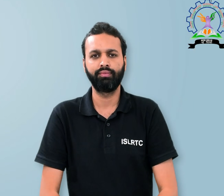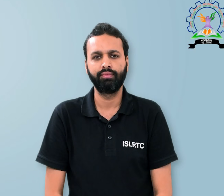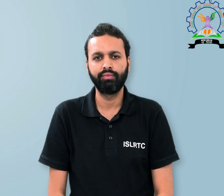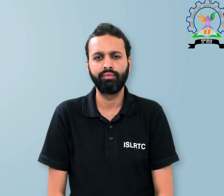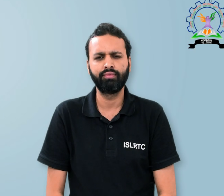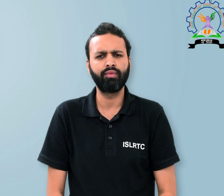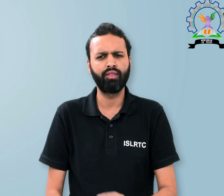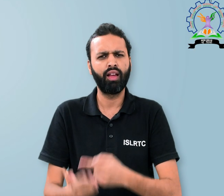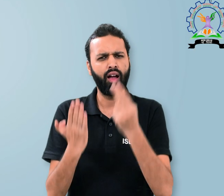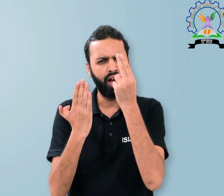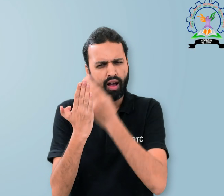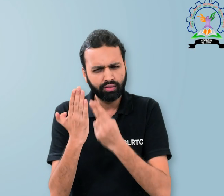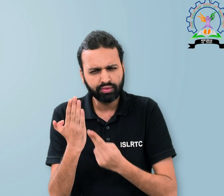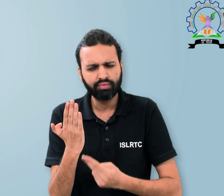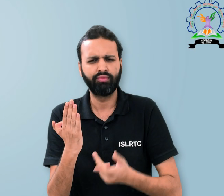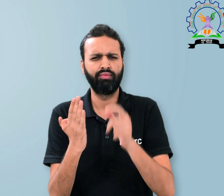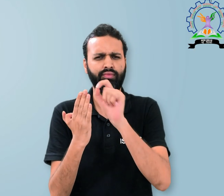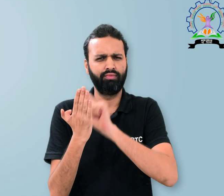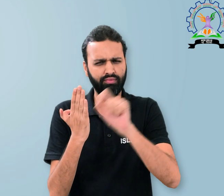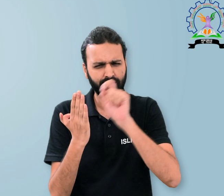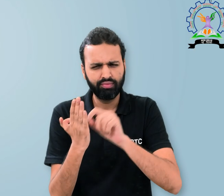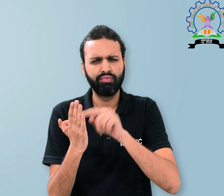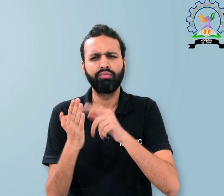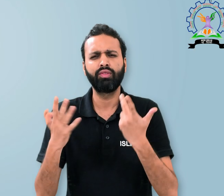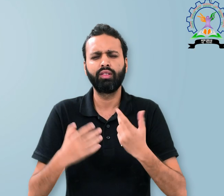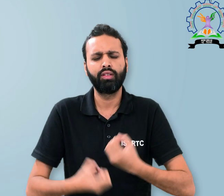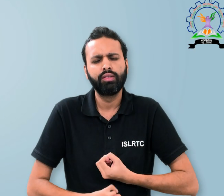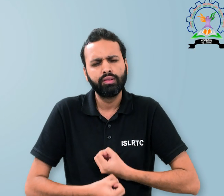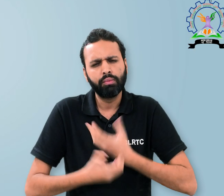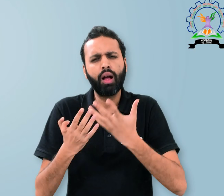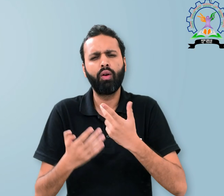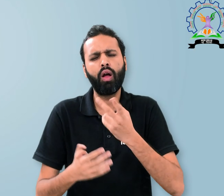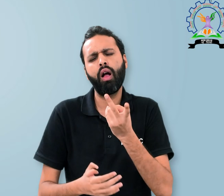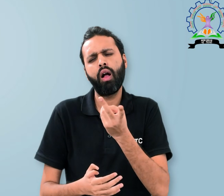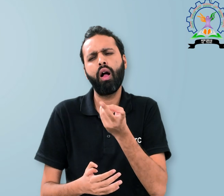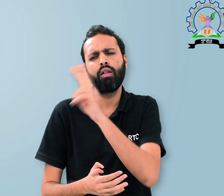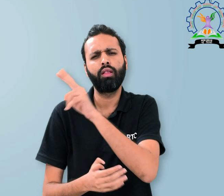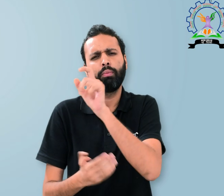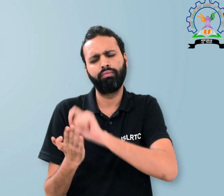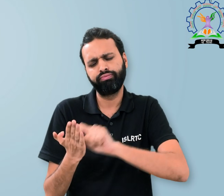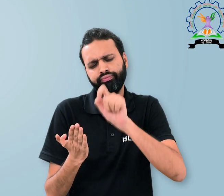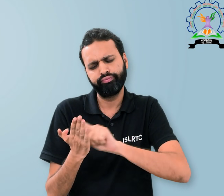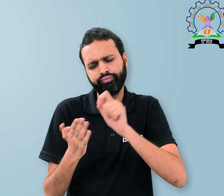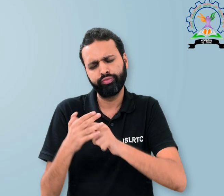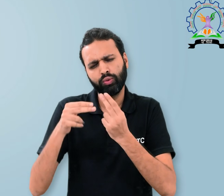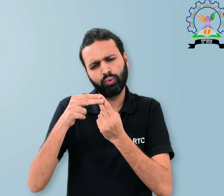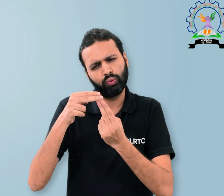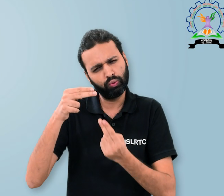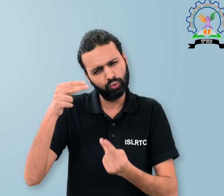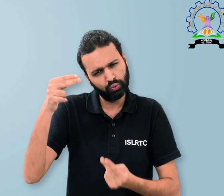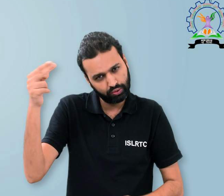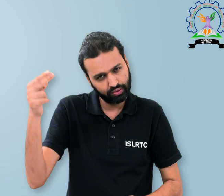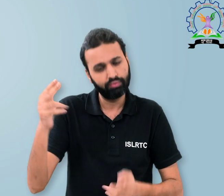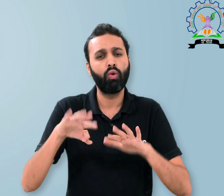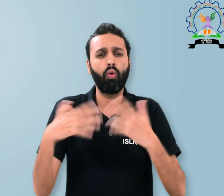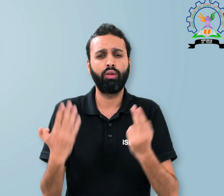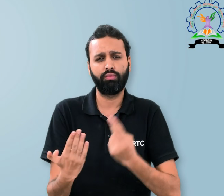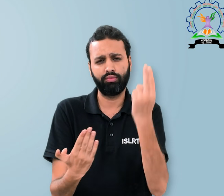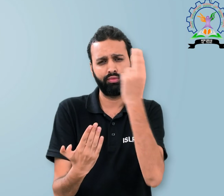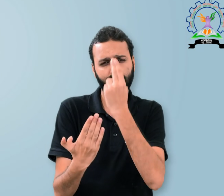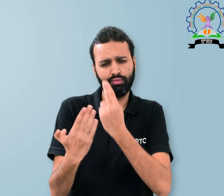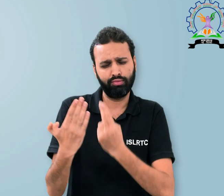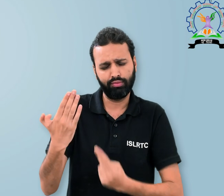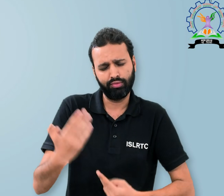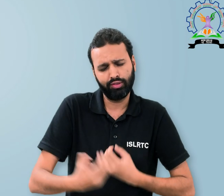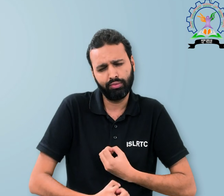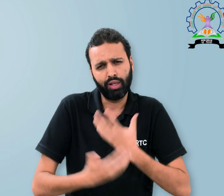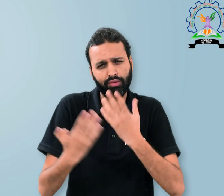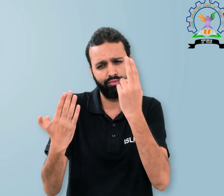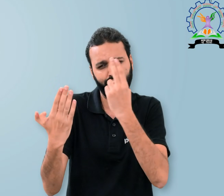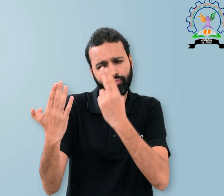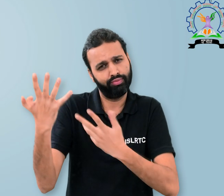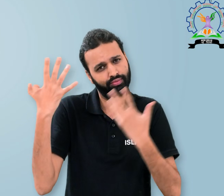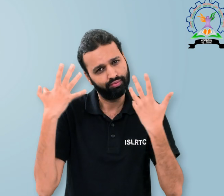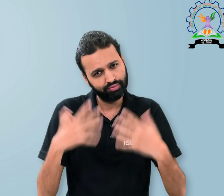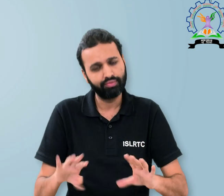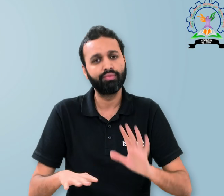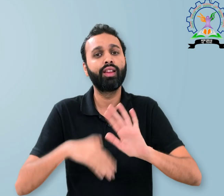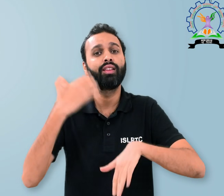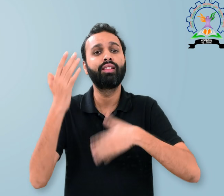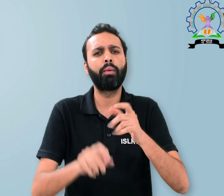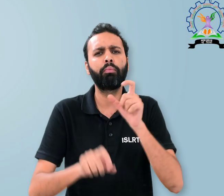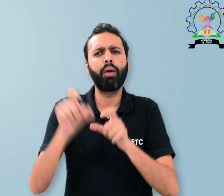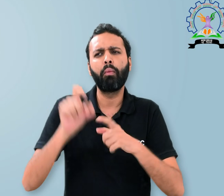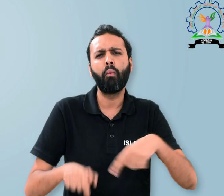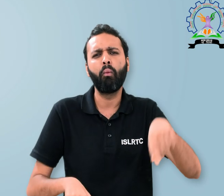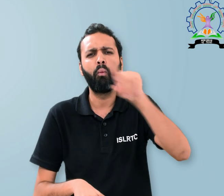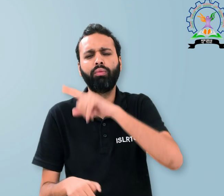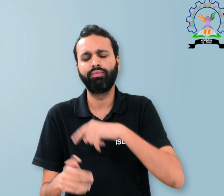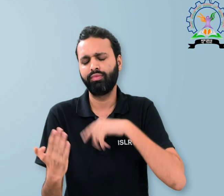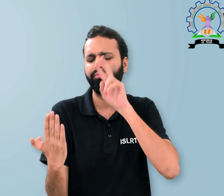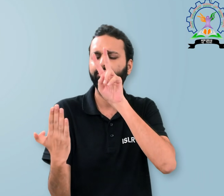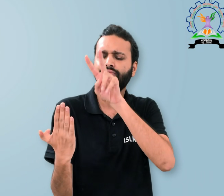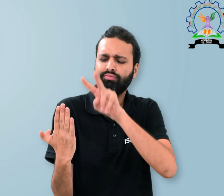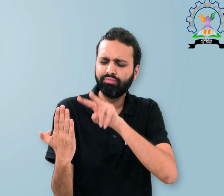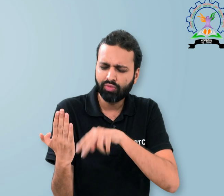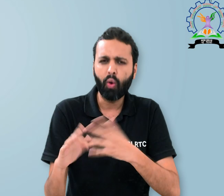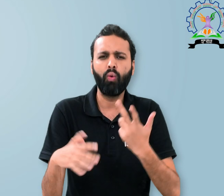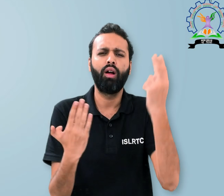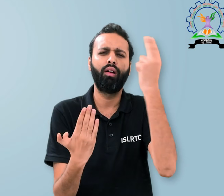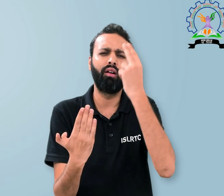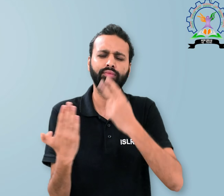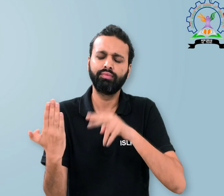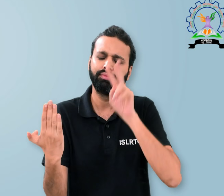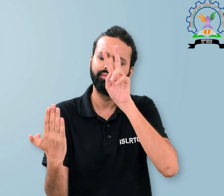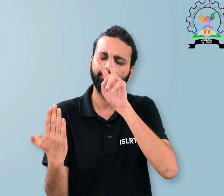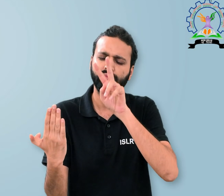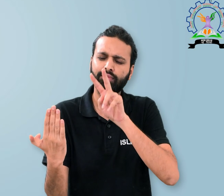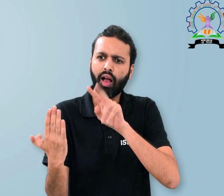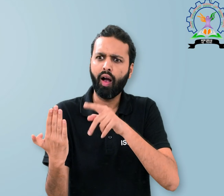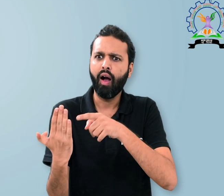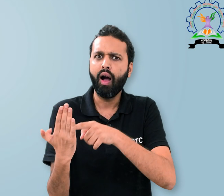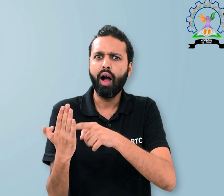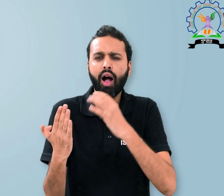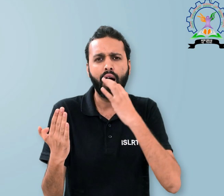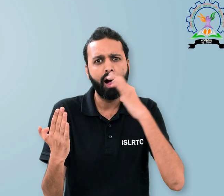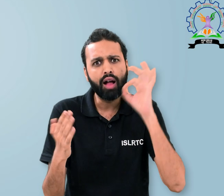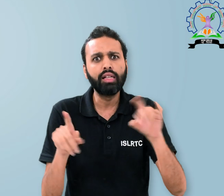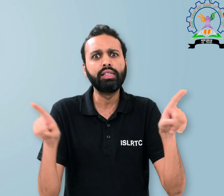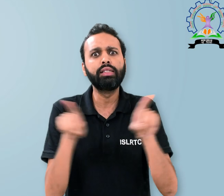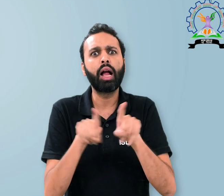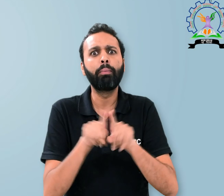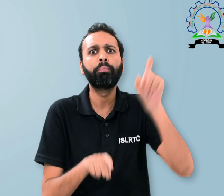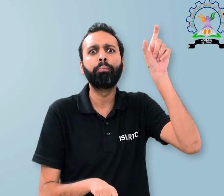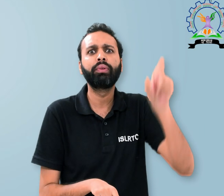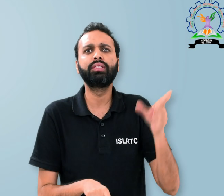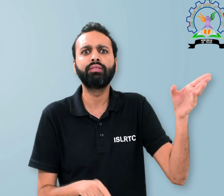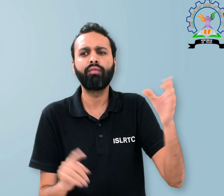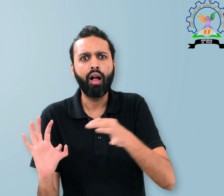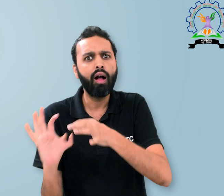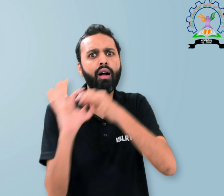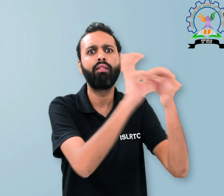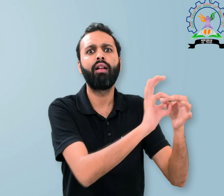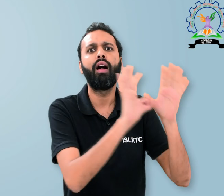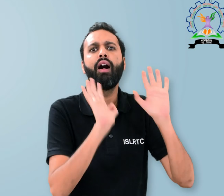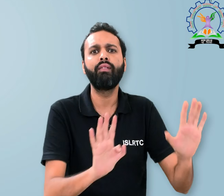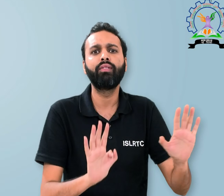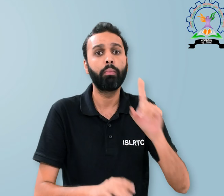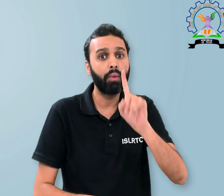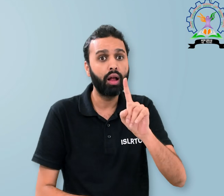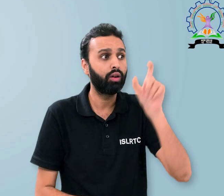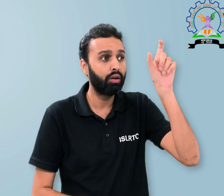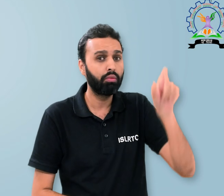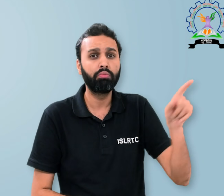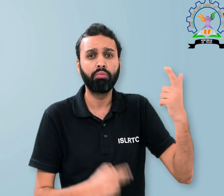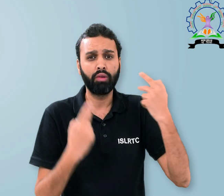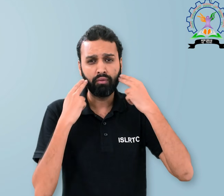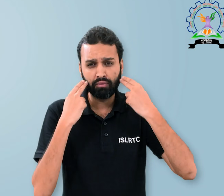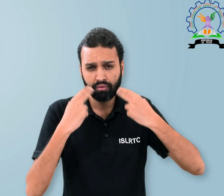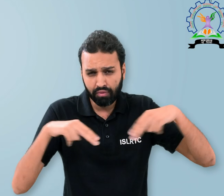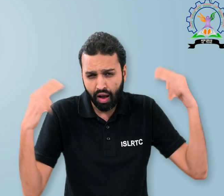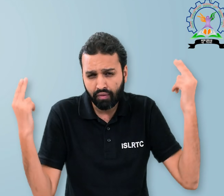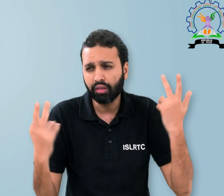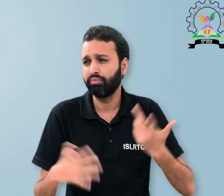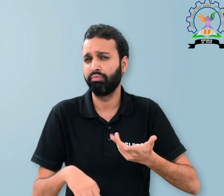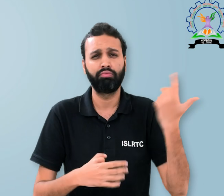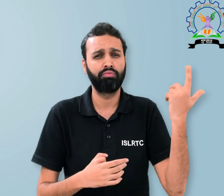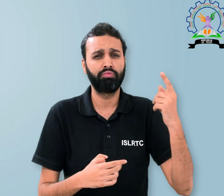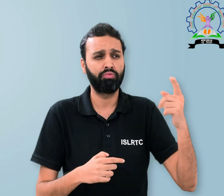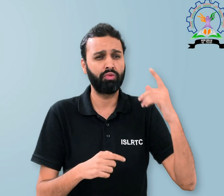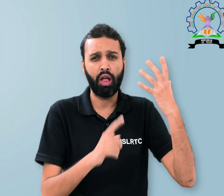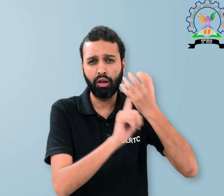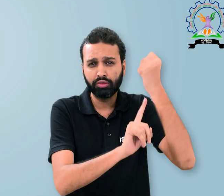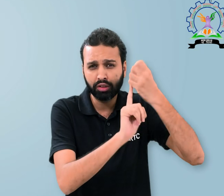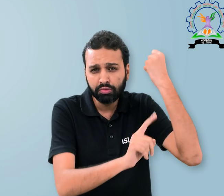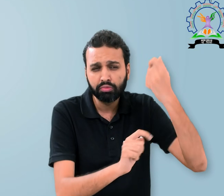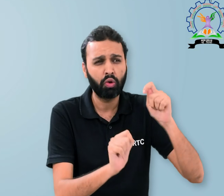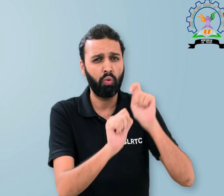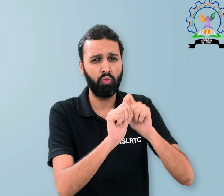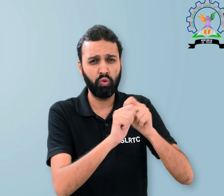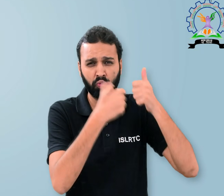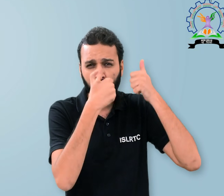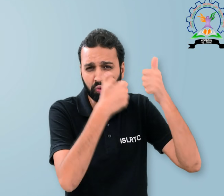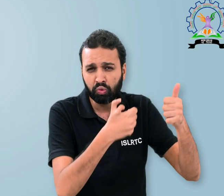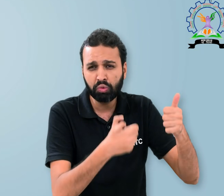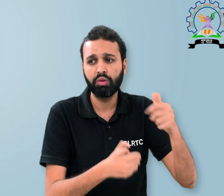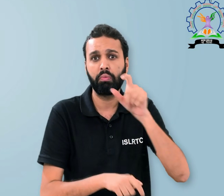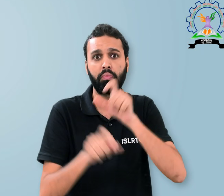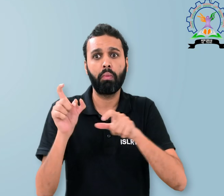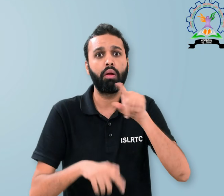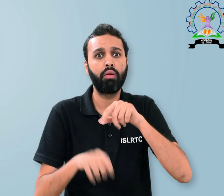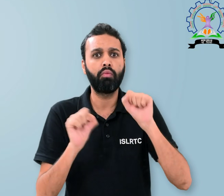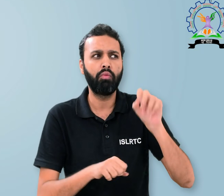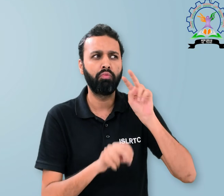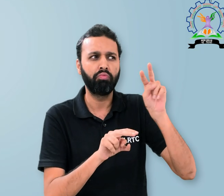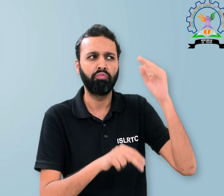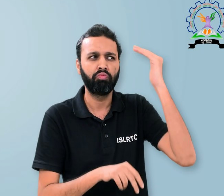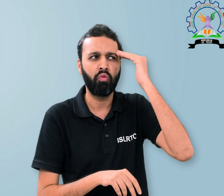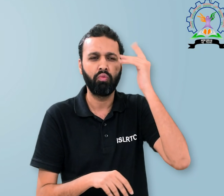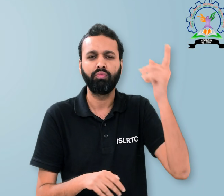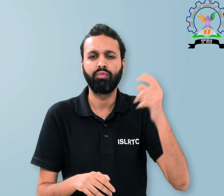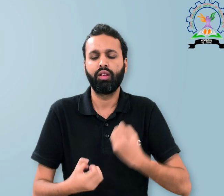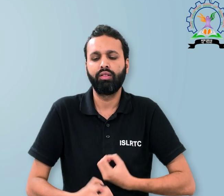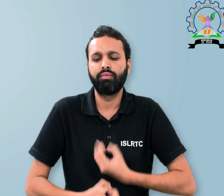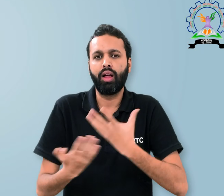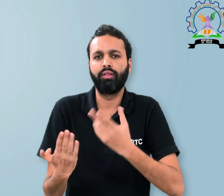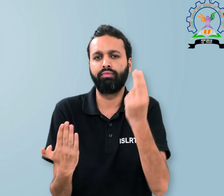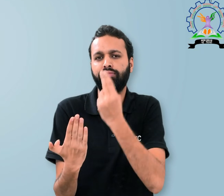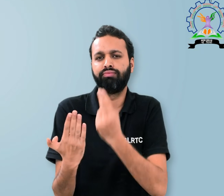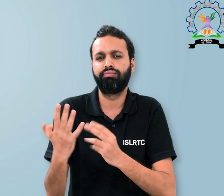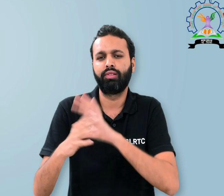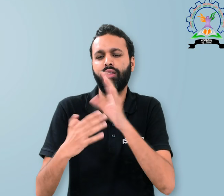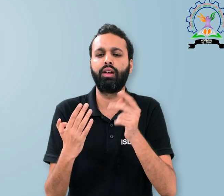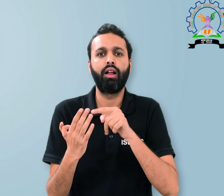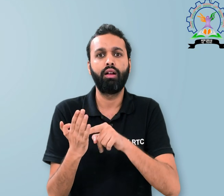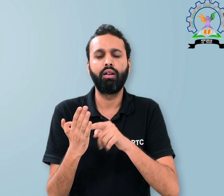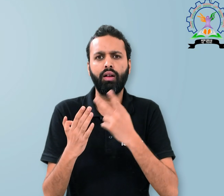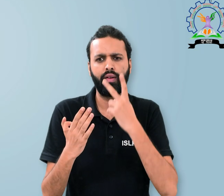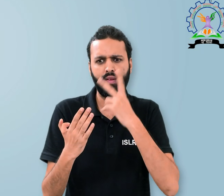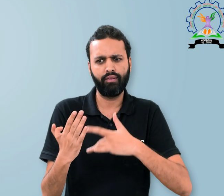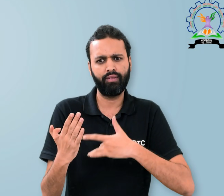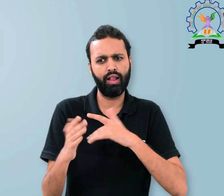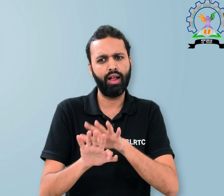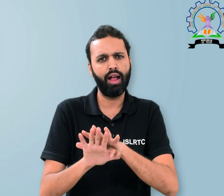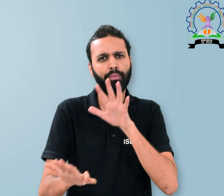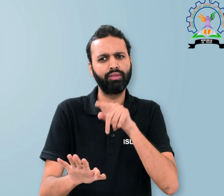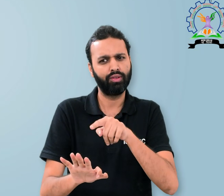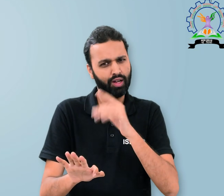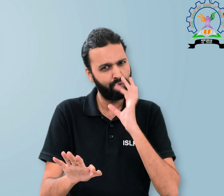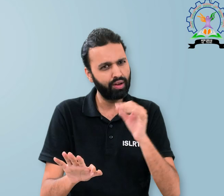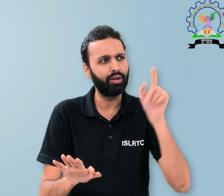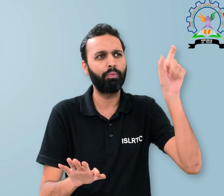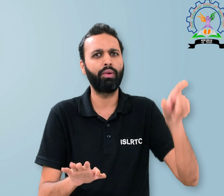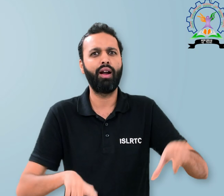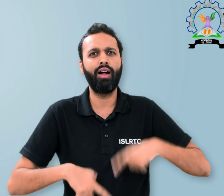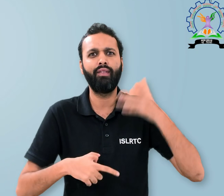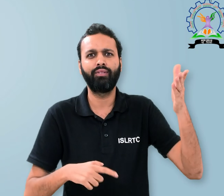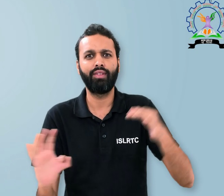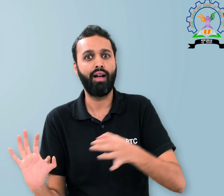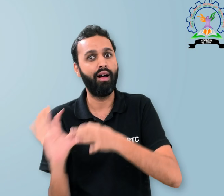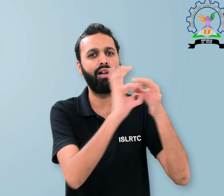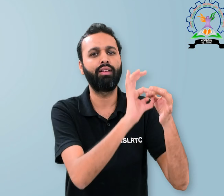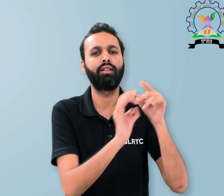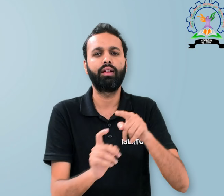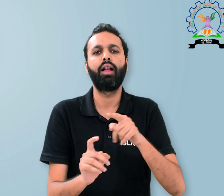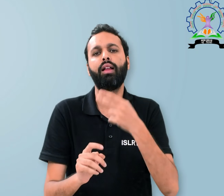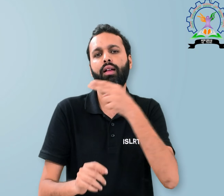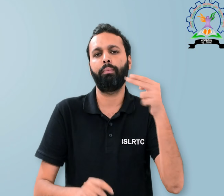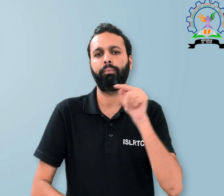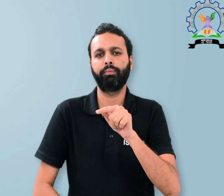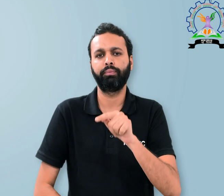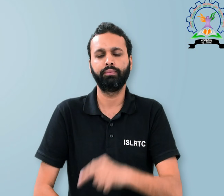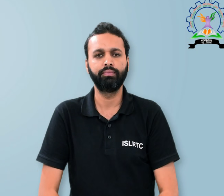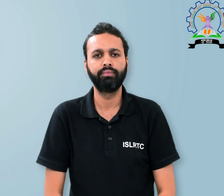A reference to a well-known person, place, event, or work of art.